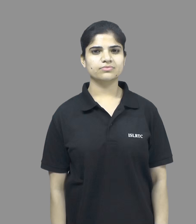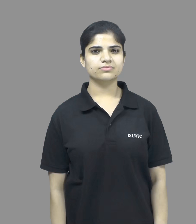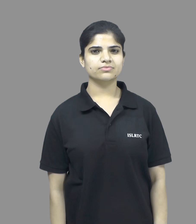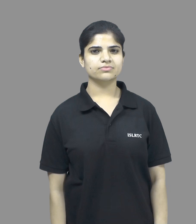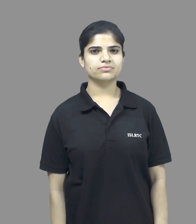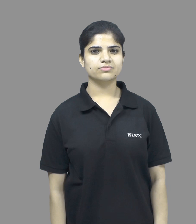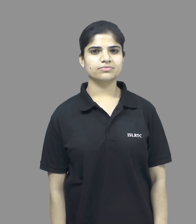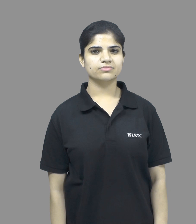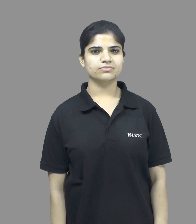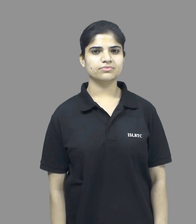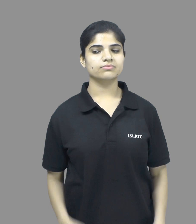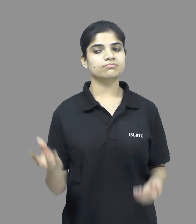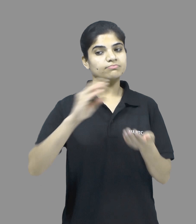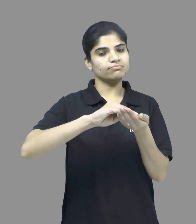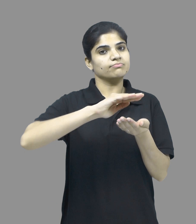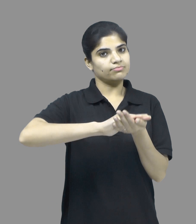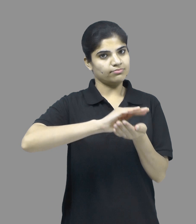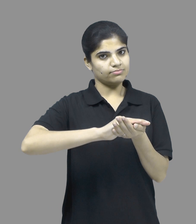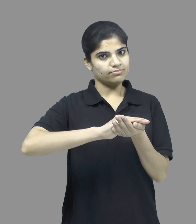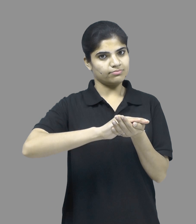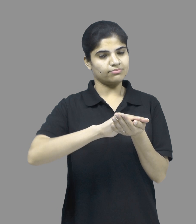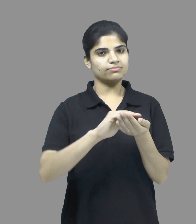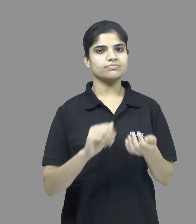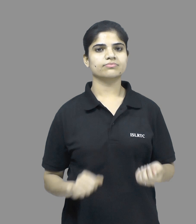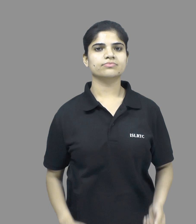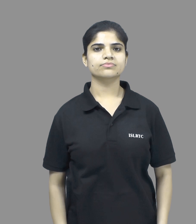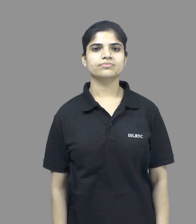Put